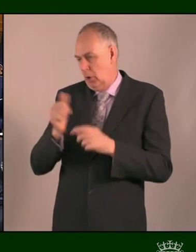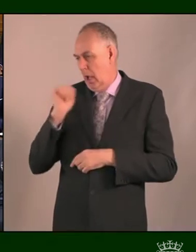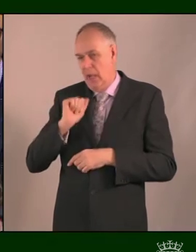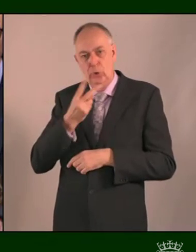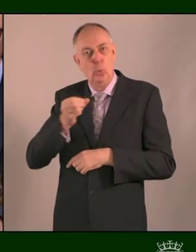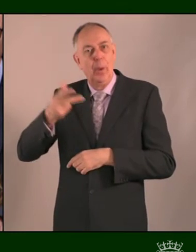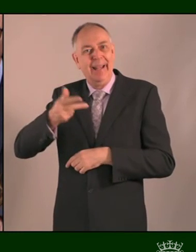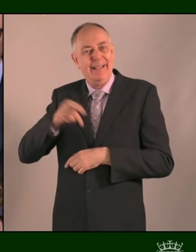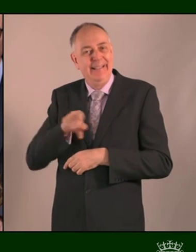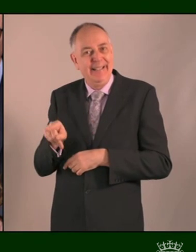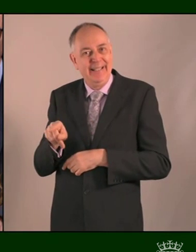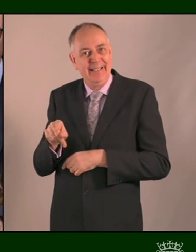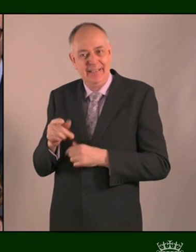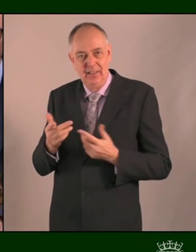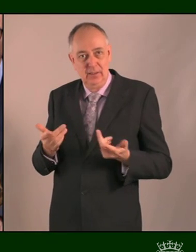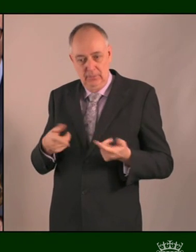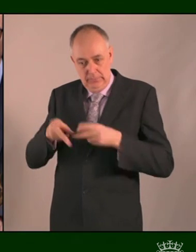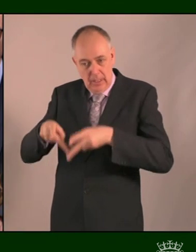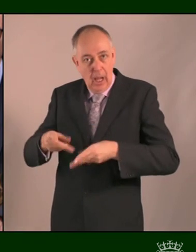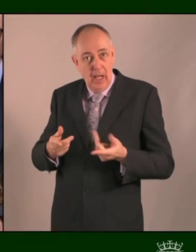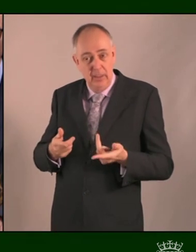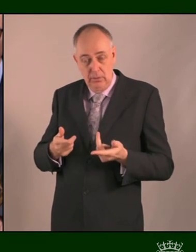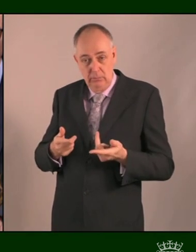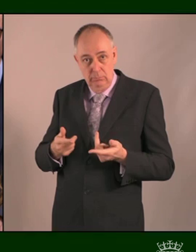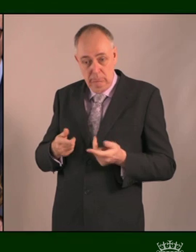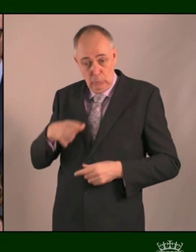This incident was totally preventable and avoidable.